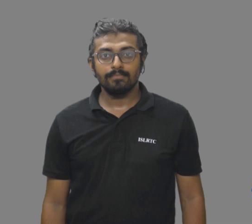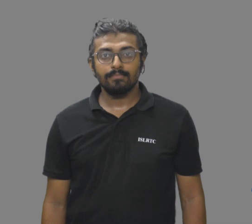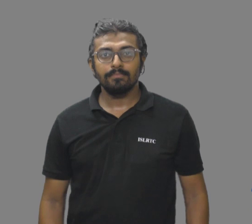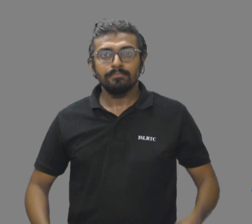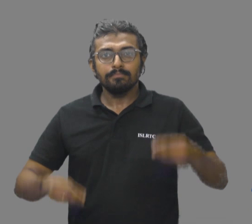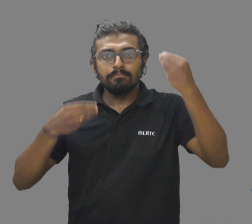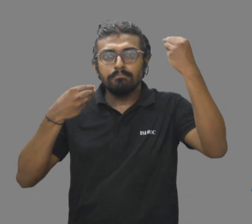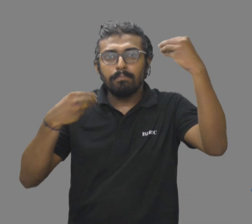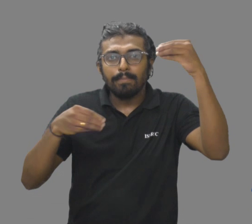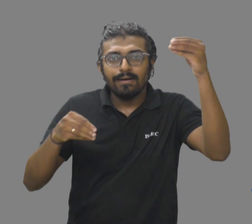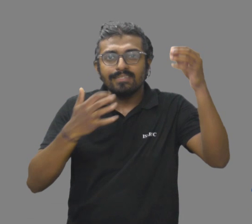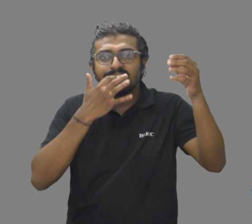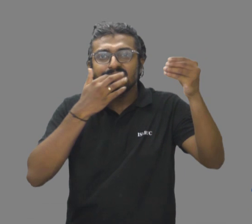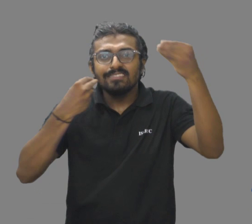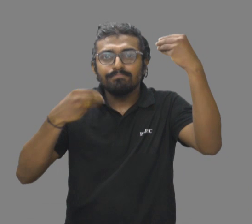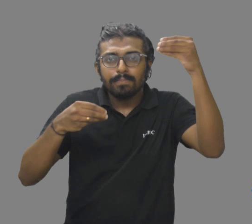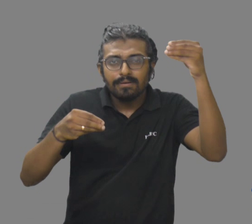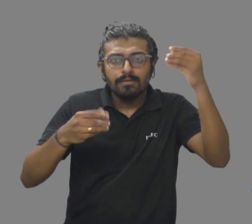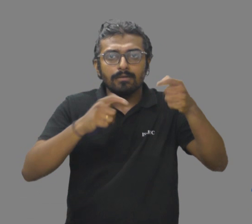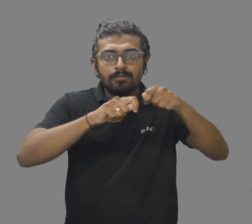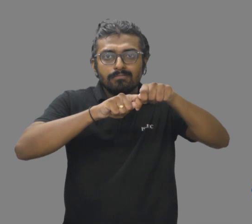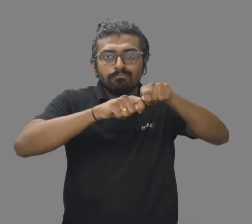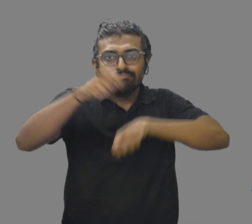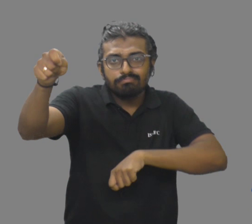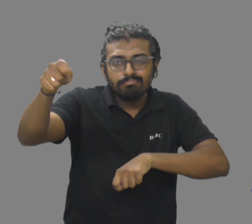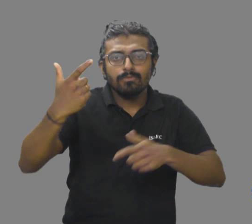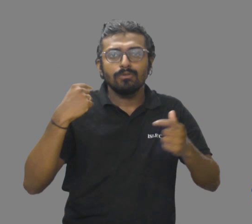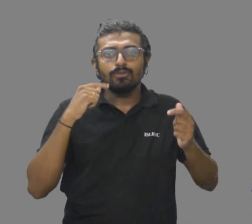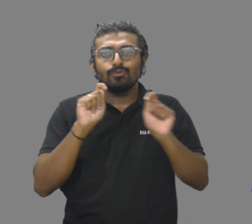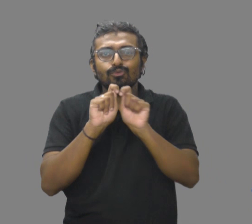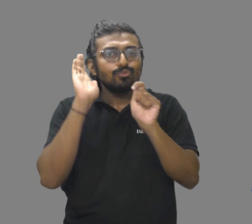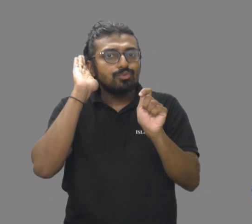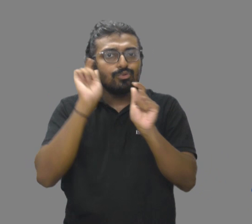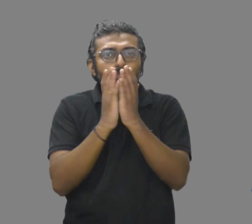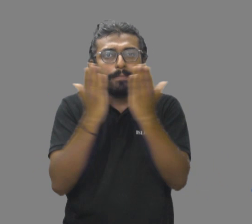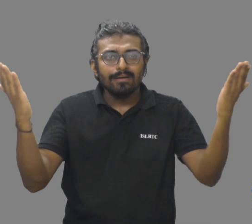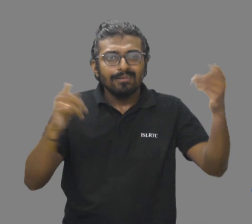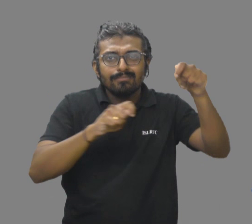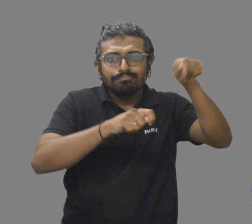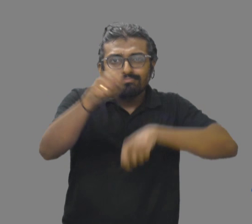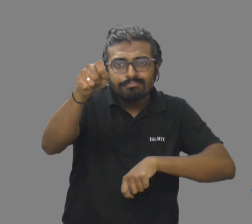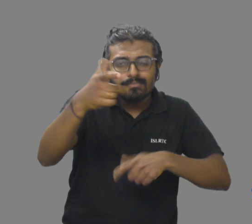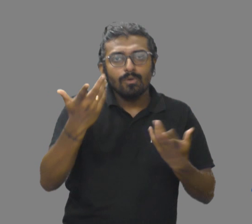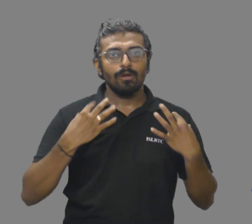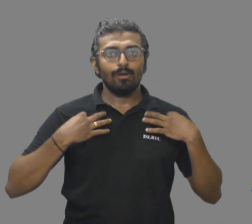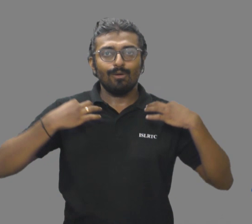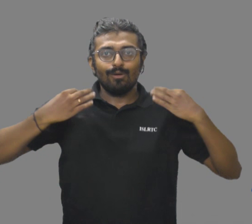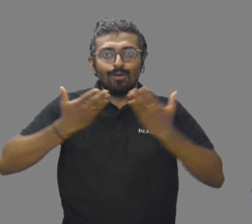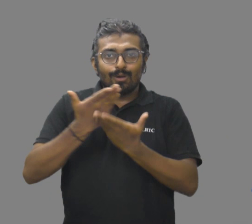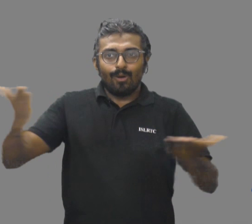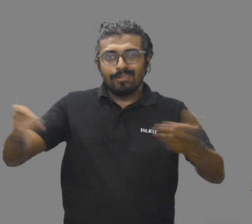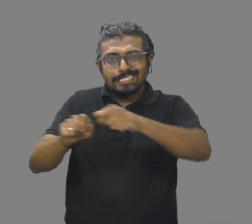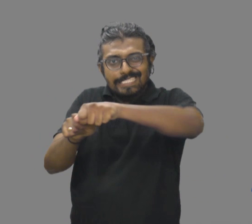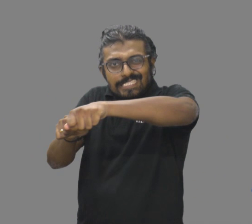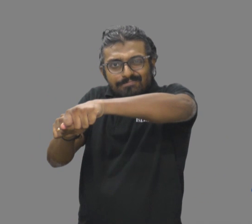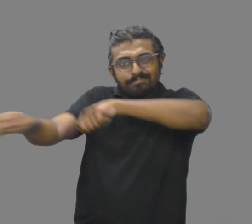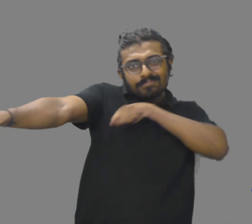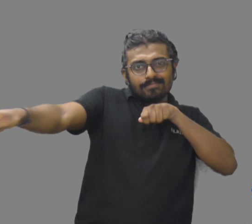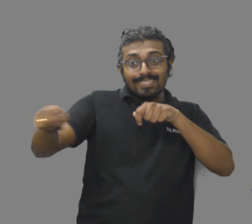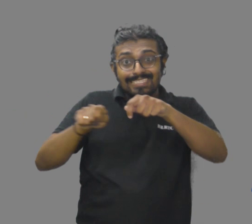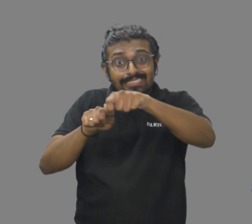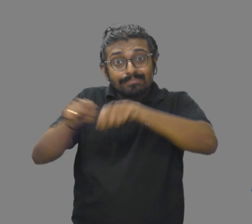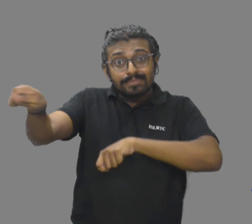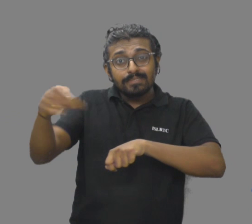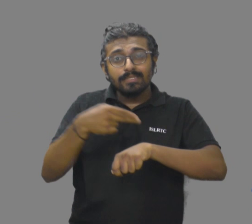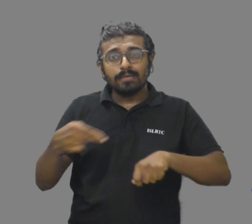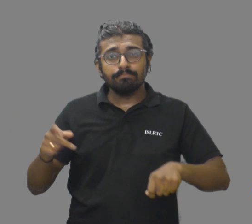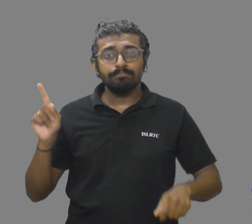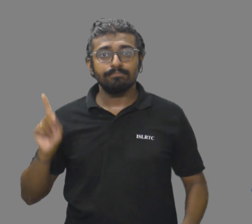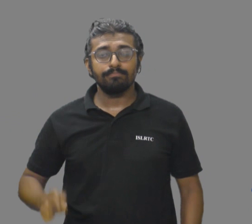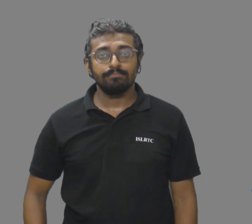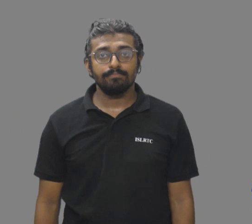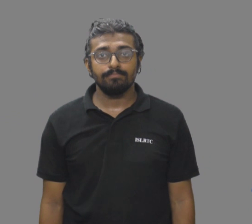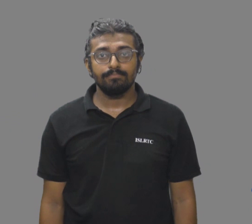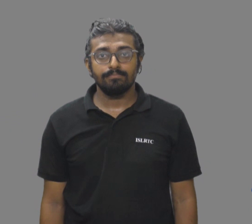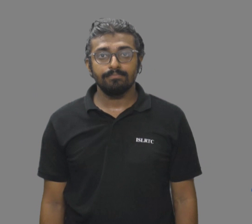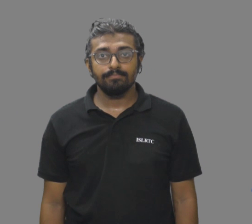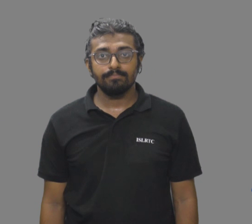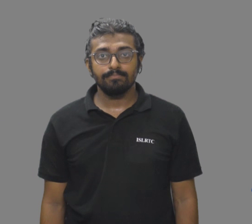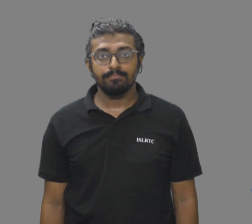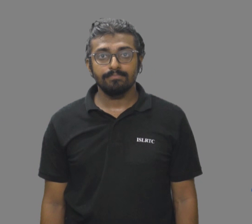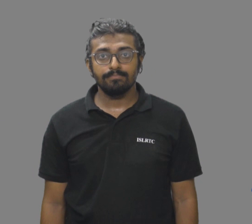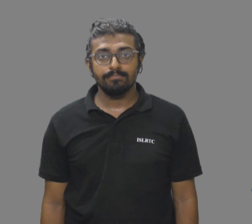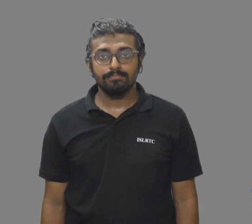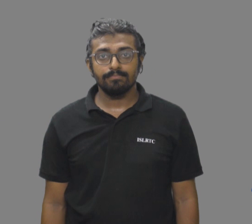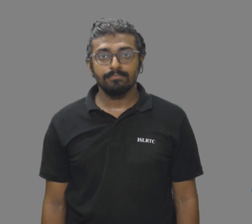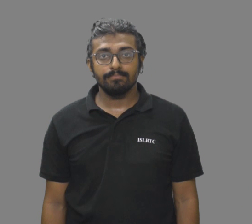Tear